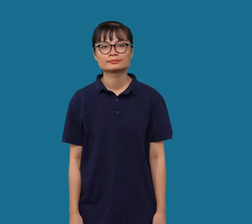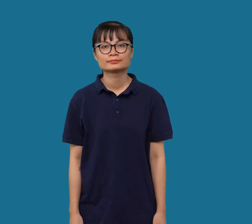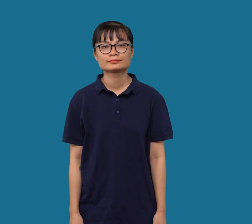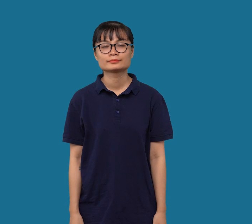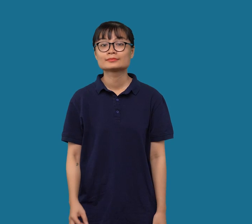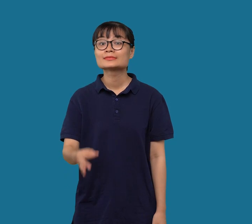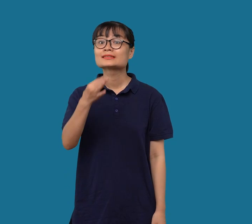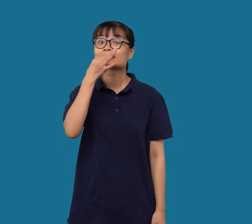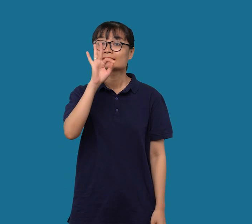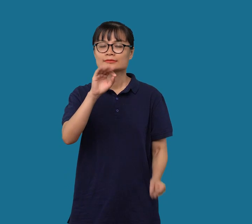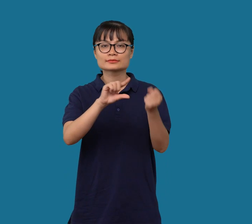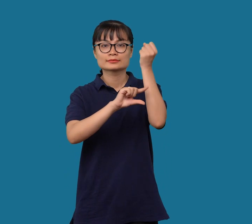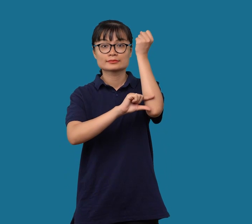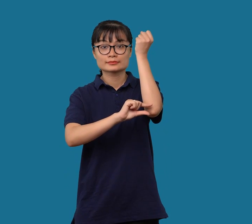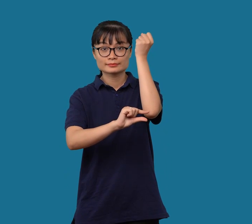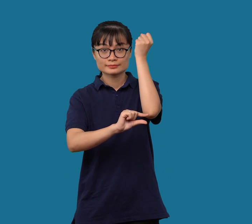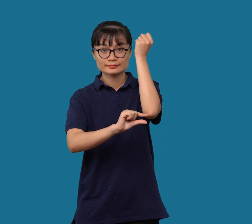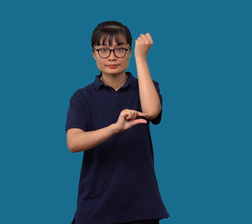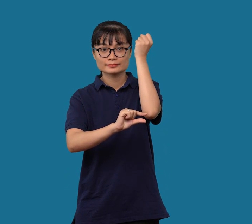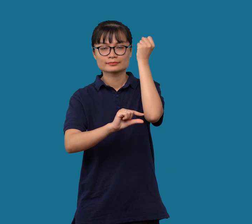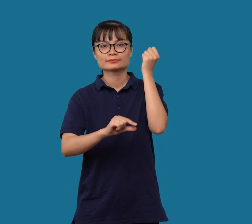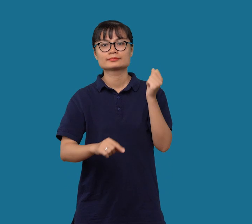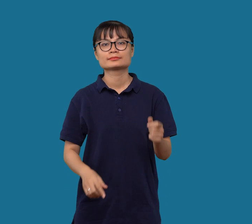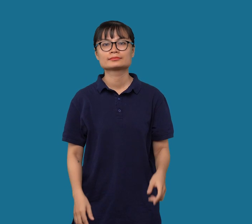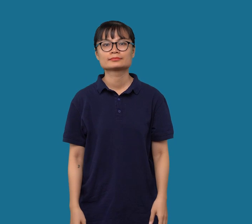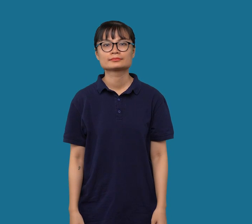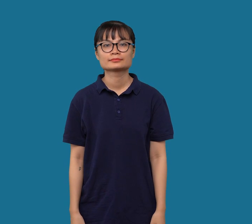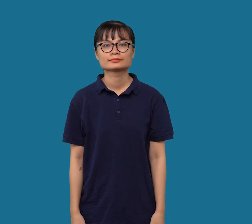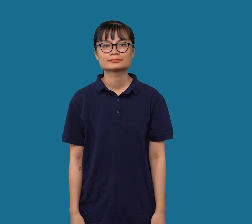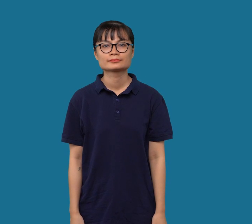Tết Âm